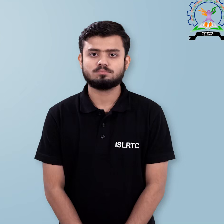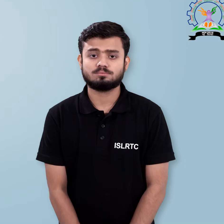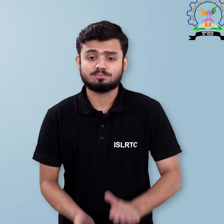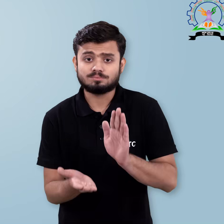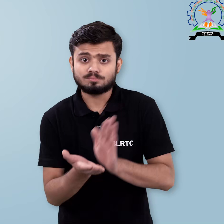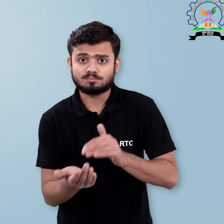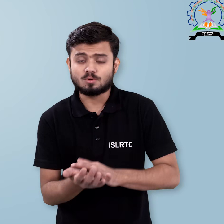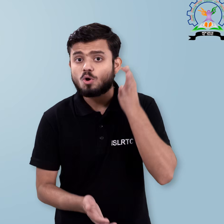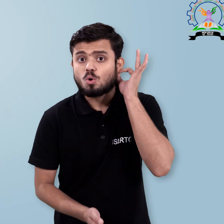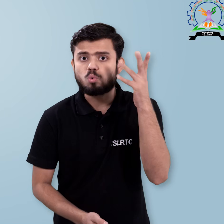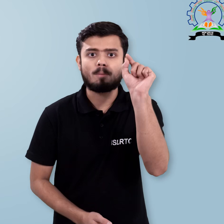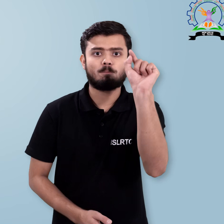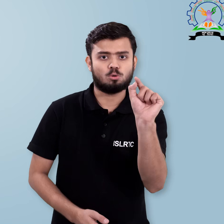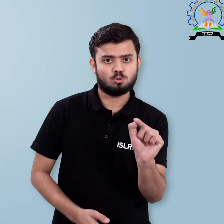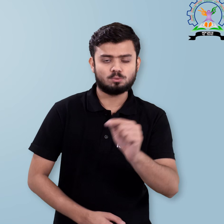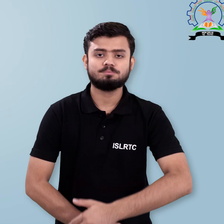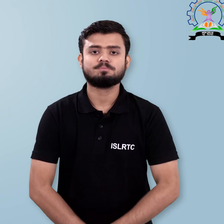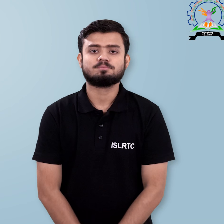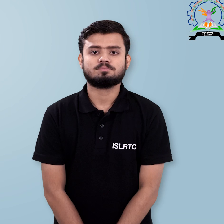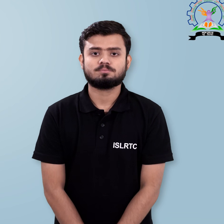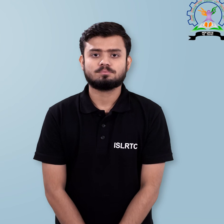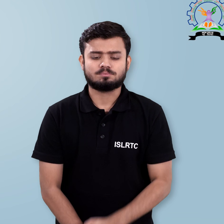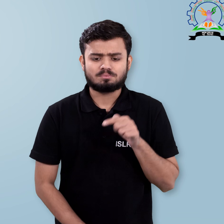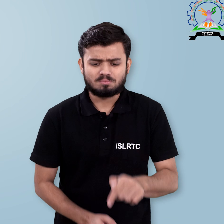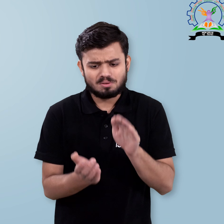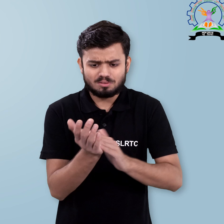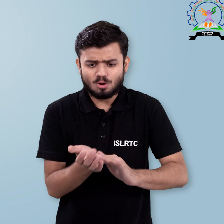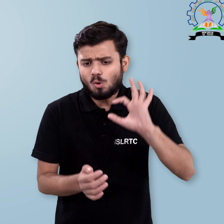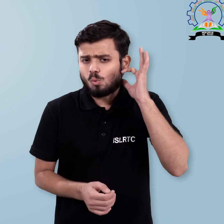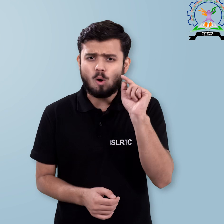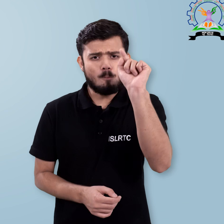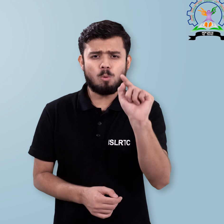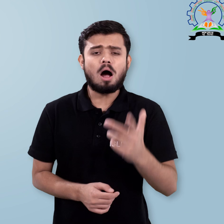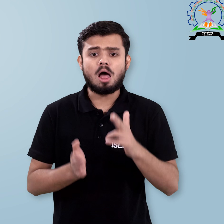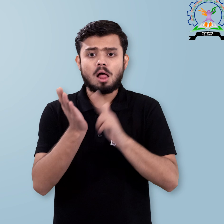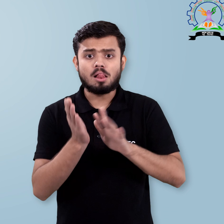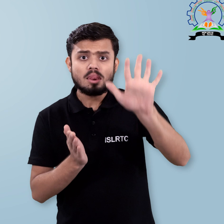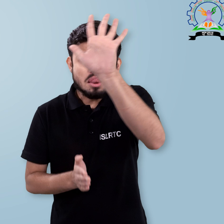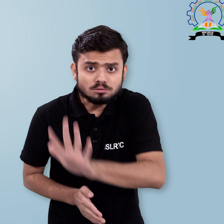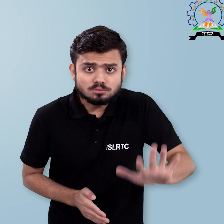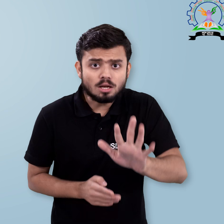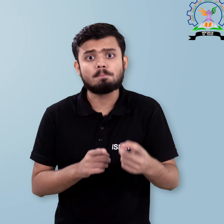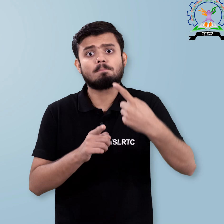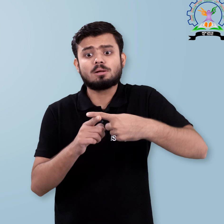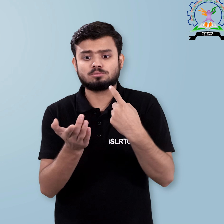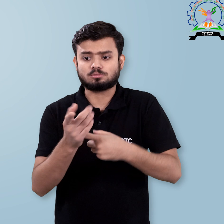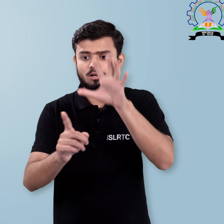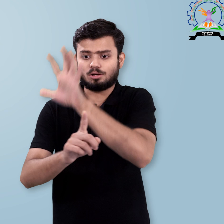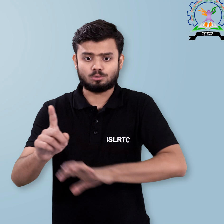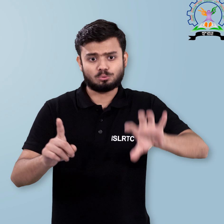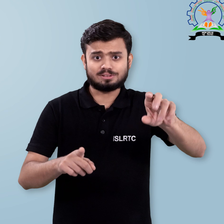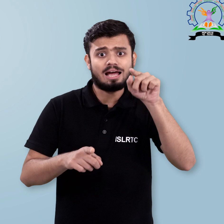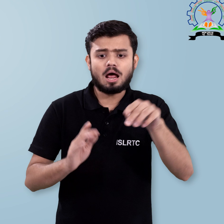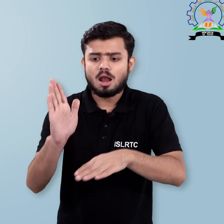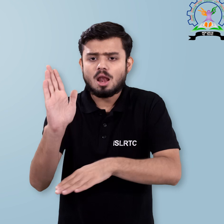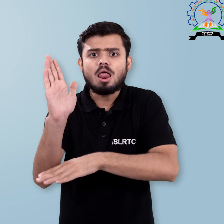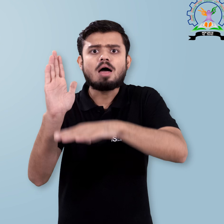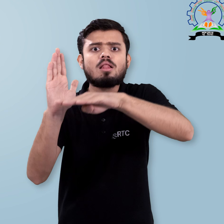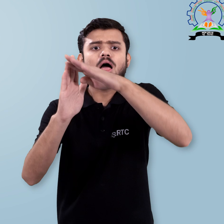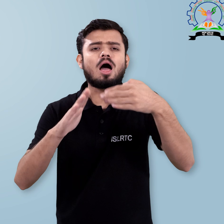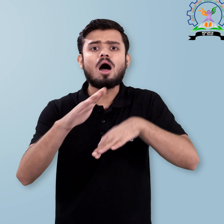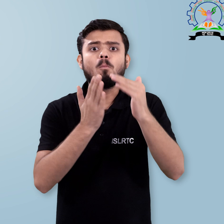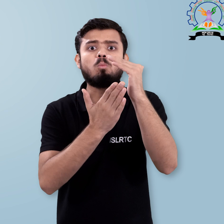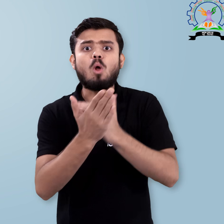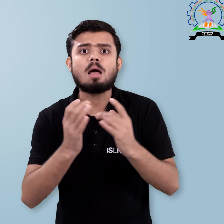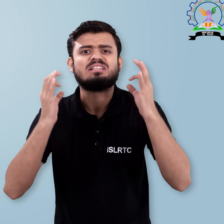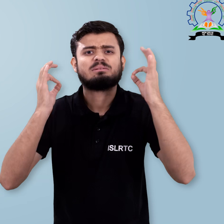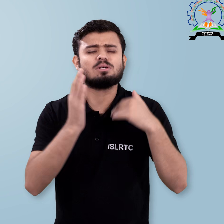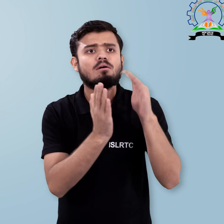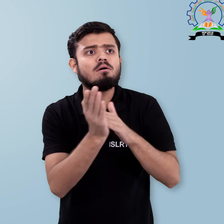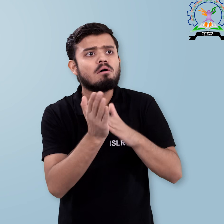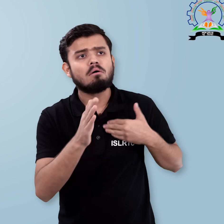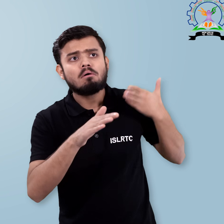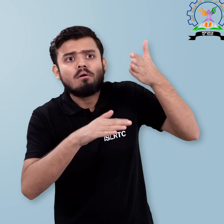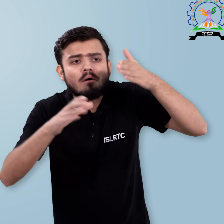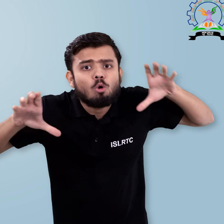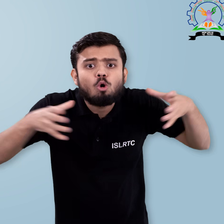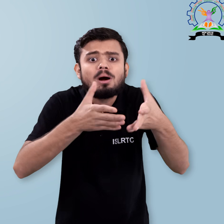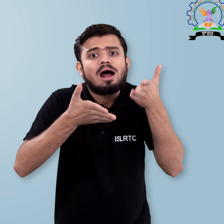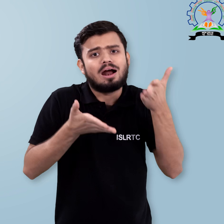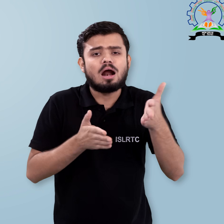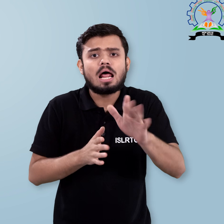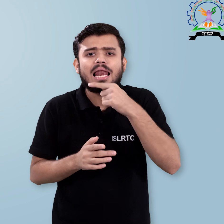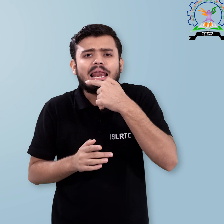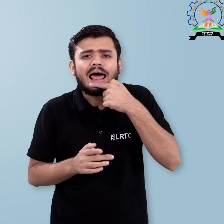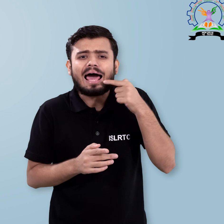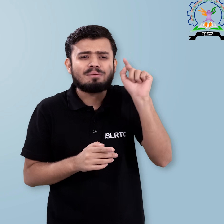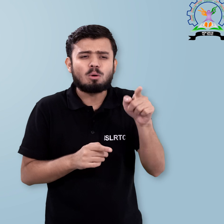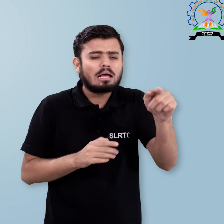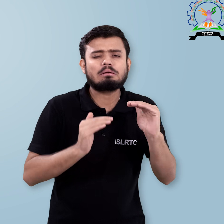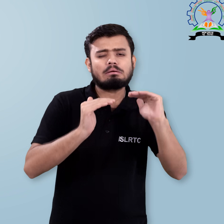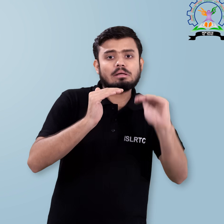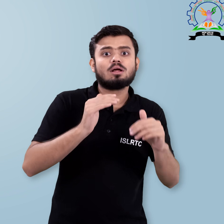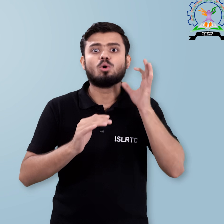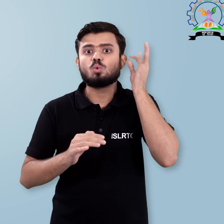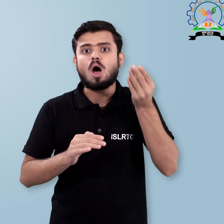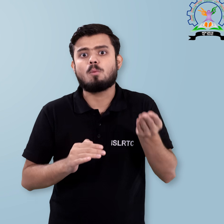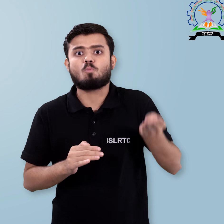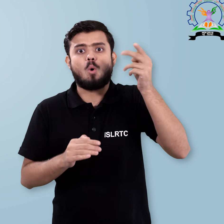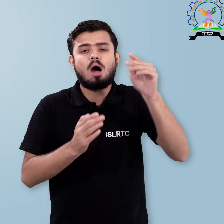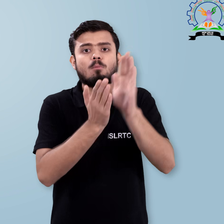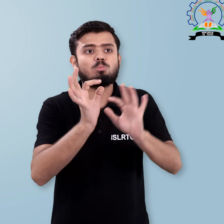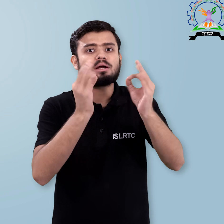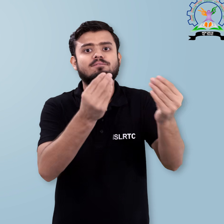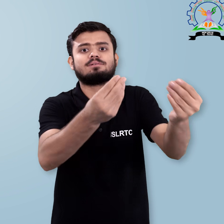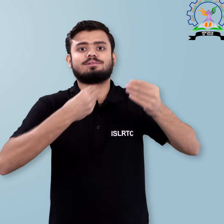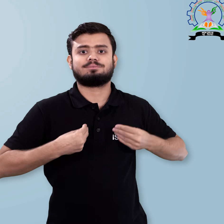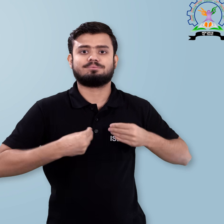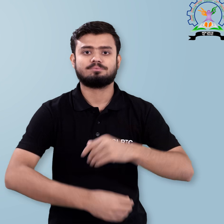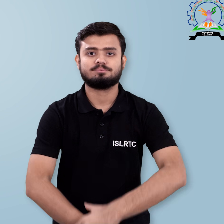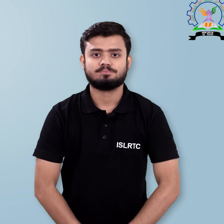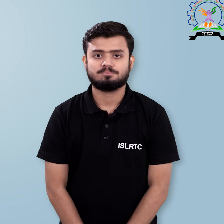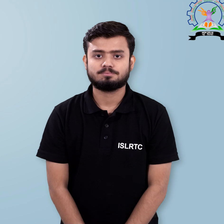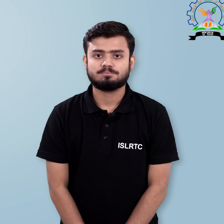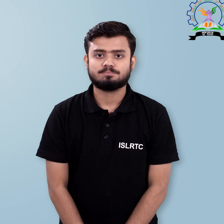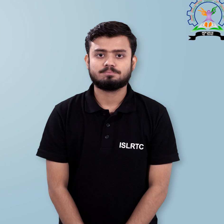Gold points